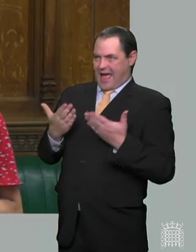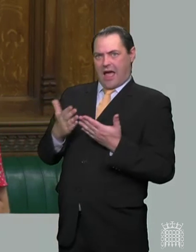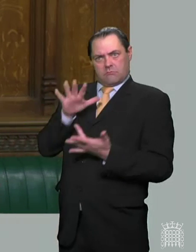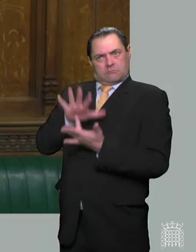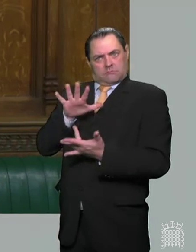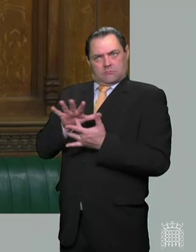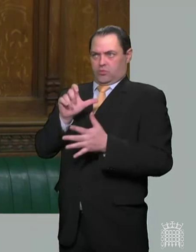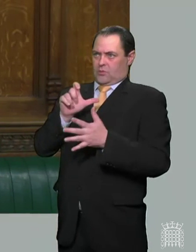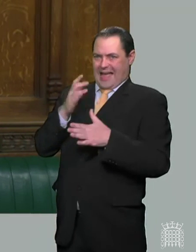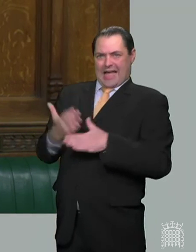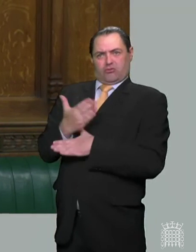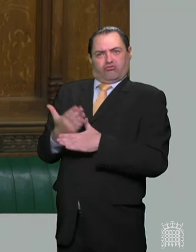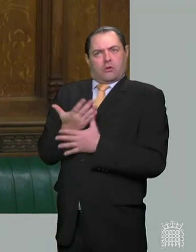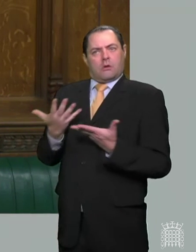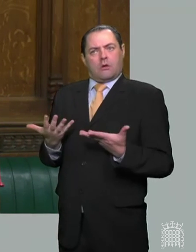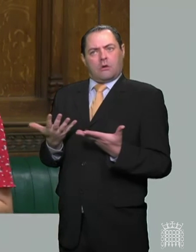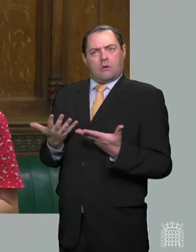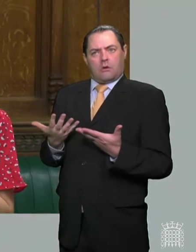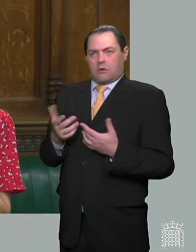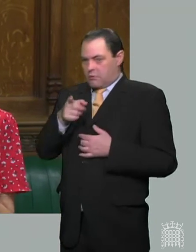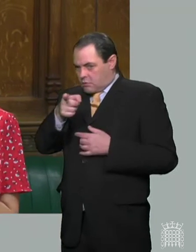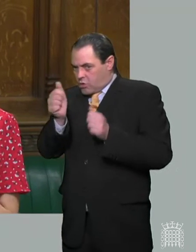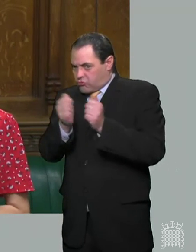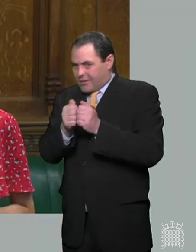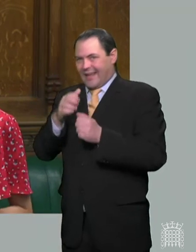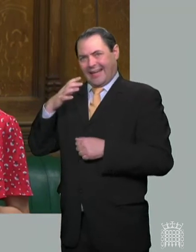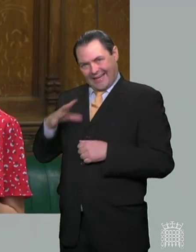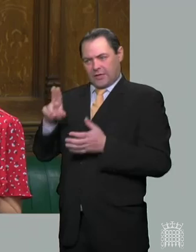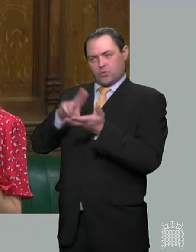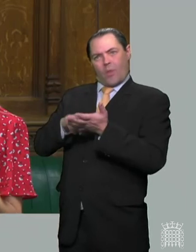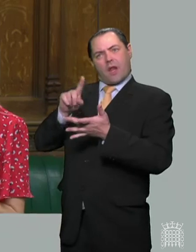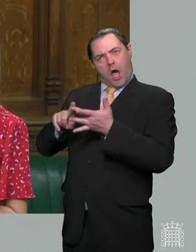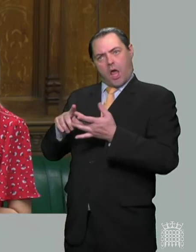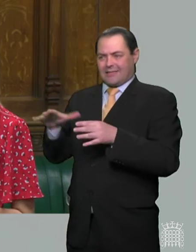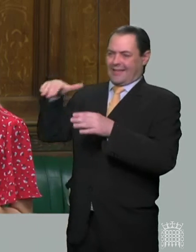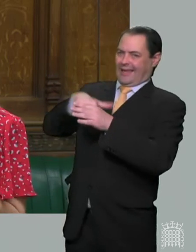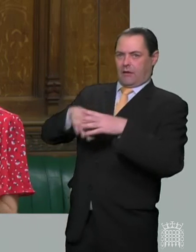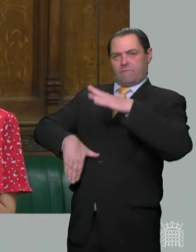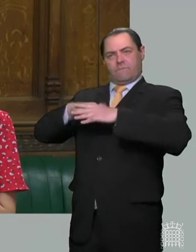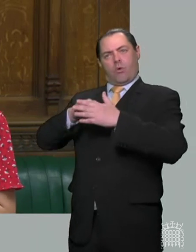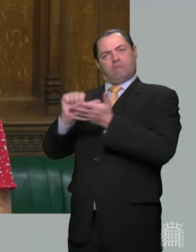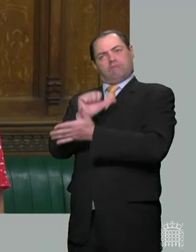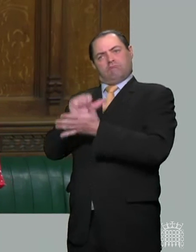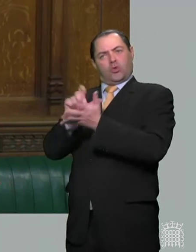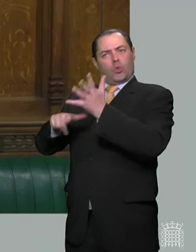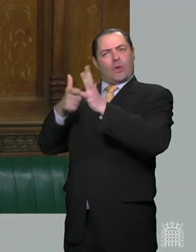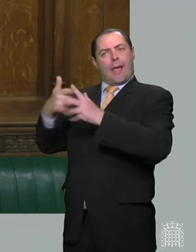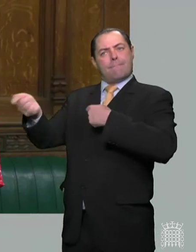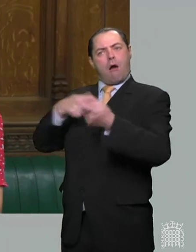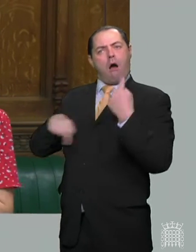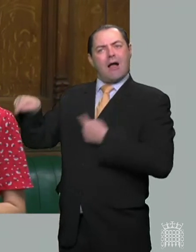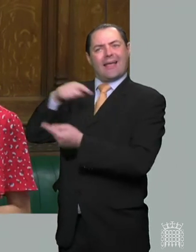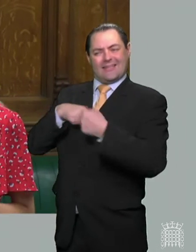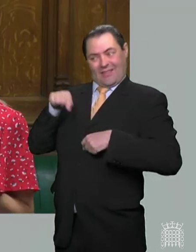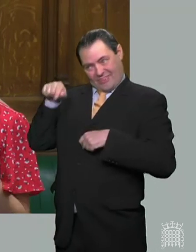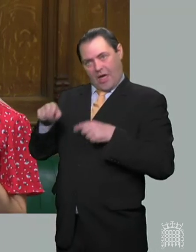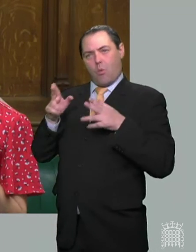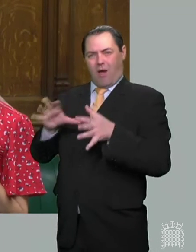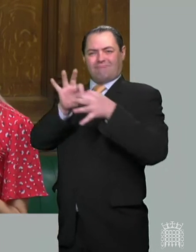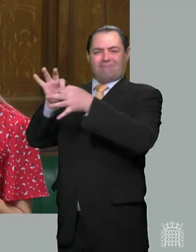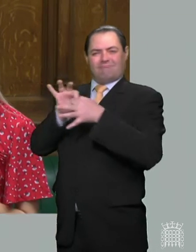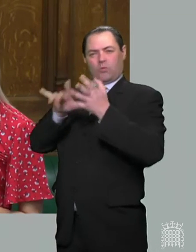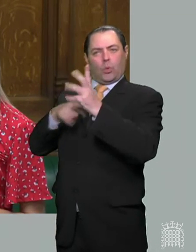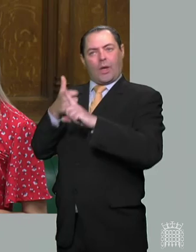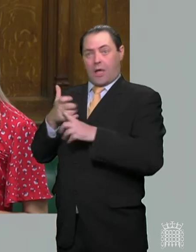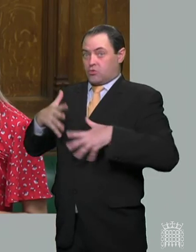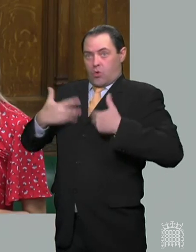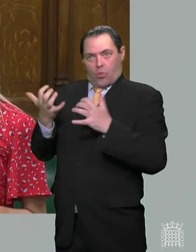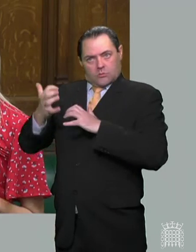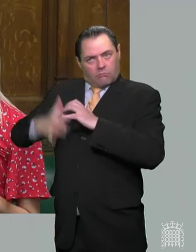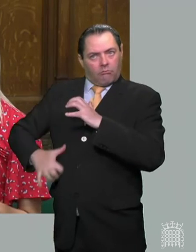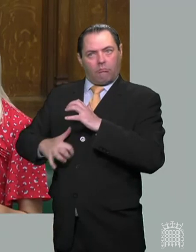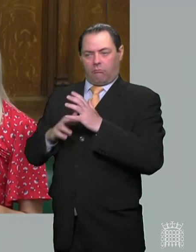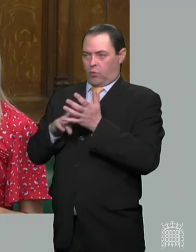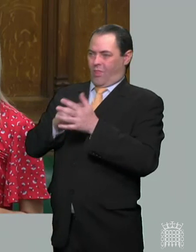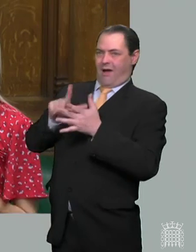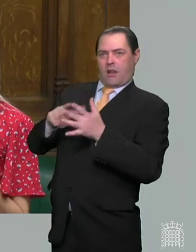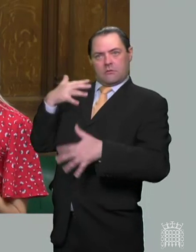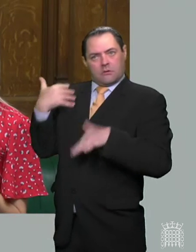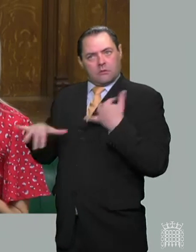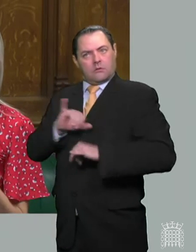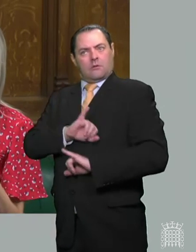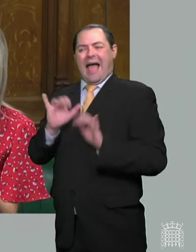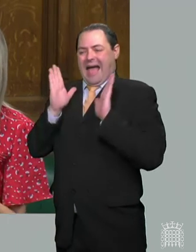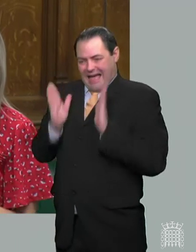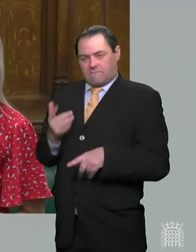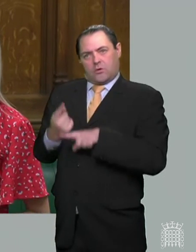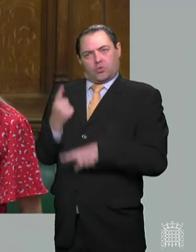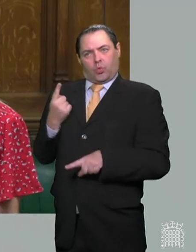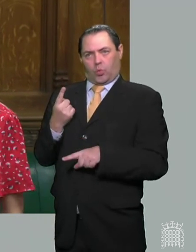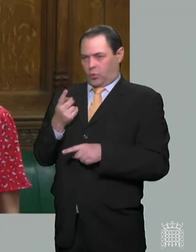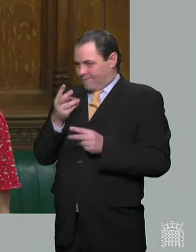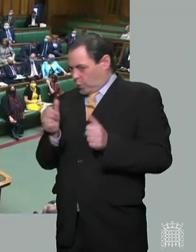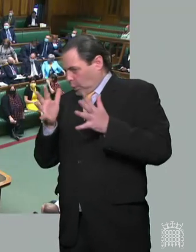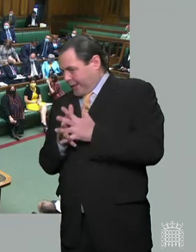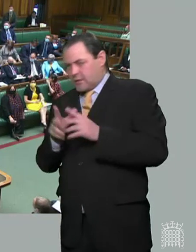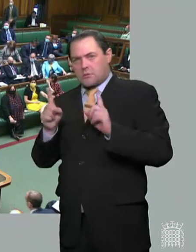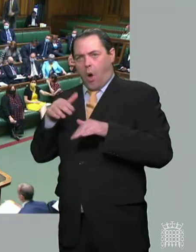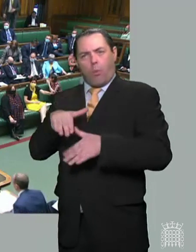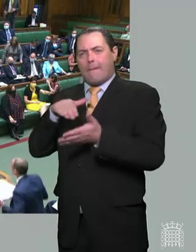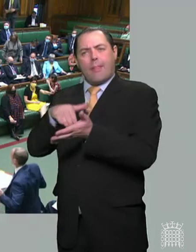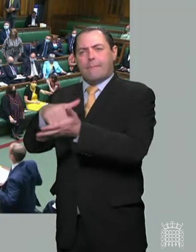Does the Deputy Prime Minister agree with me that a solution that restores Northern Ireland’s place within the United Kingdom’s internal markets is the only way to avert the collapse of the institutions, and such a solution must be found in weeks rather than months?